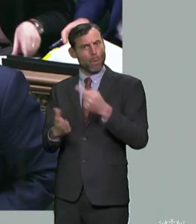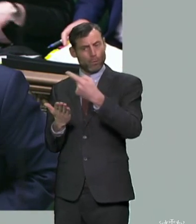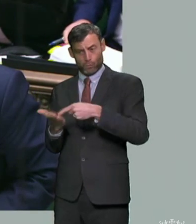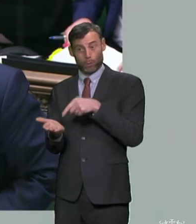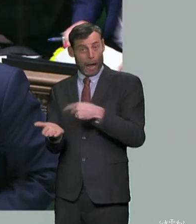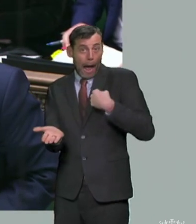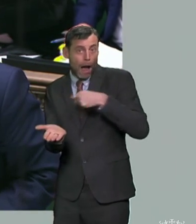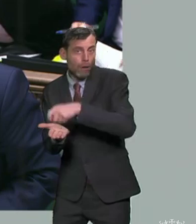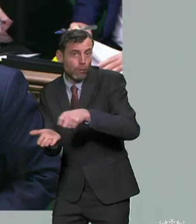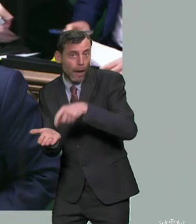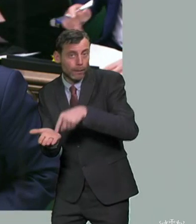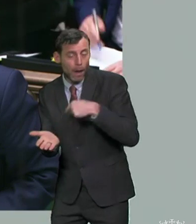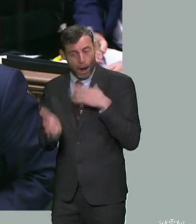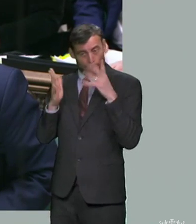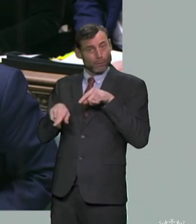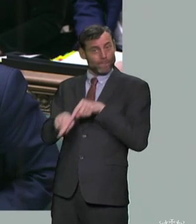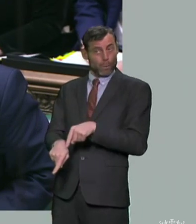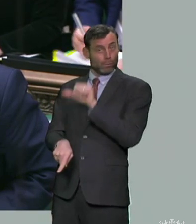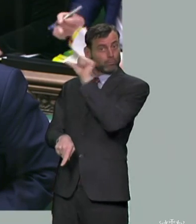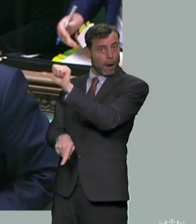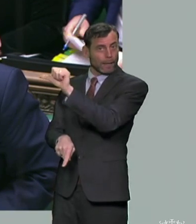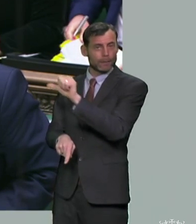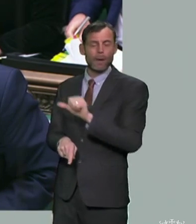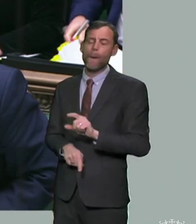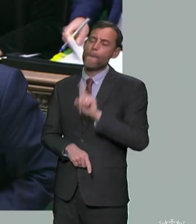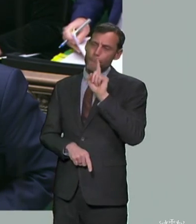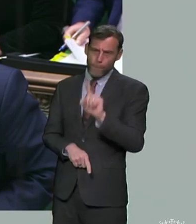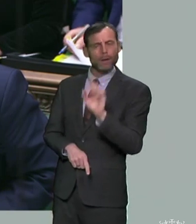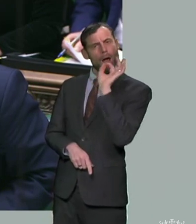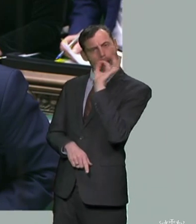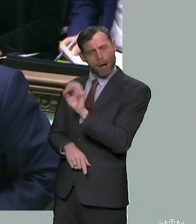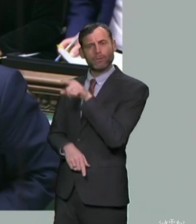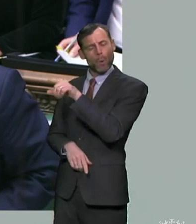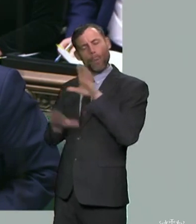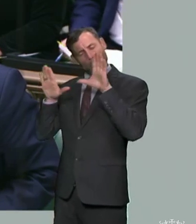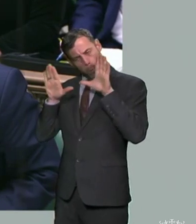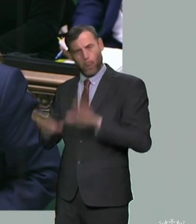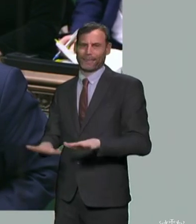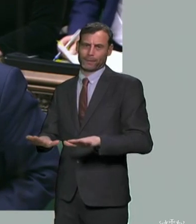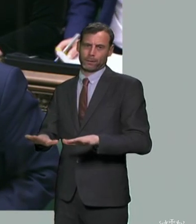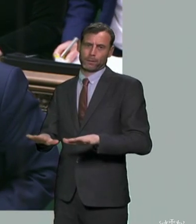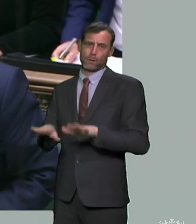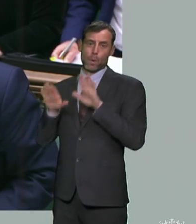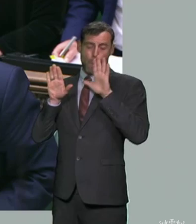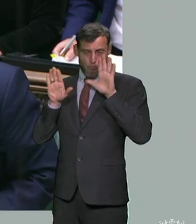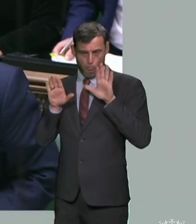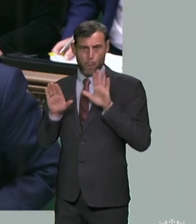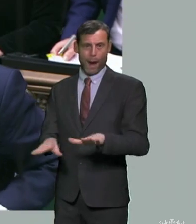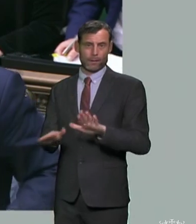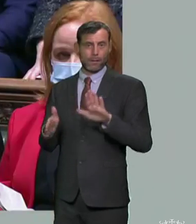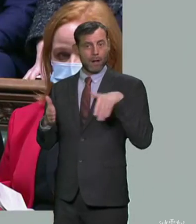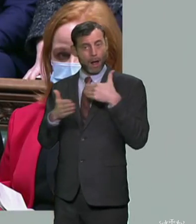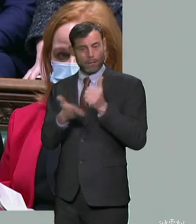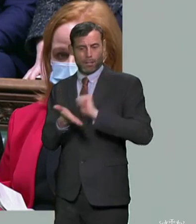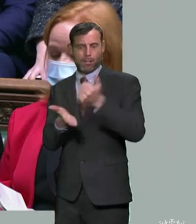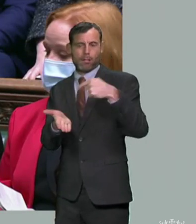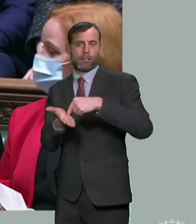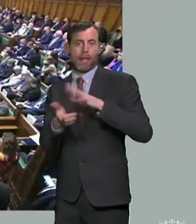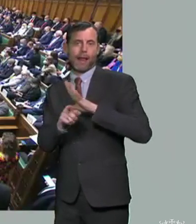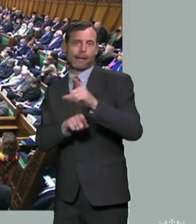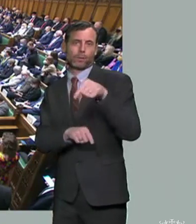She is completely right. On the other hand, I urge her to wait, as I have said to Opposition Members, until next week.